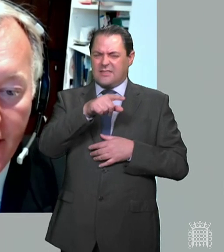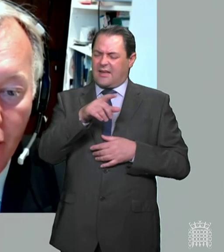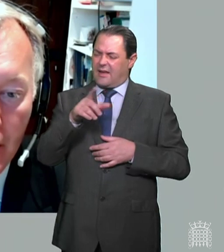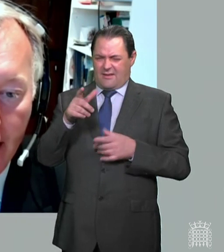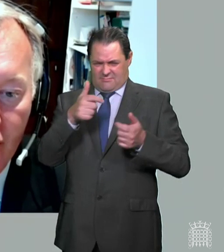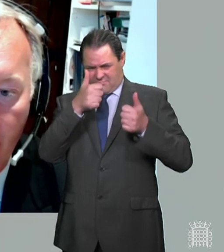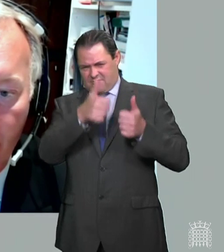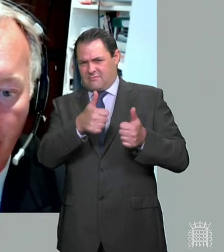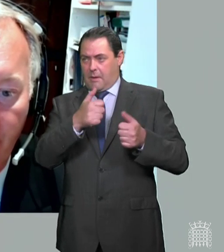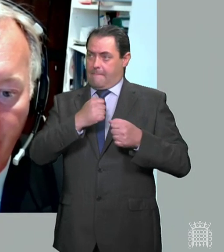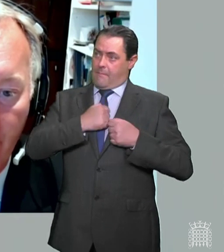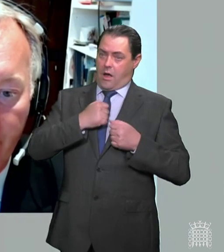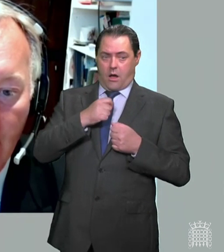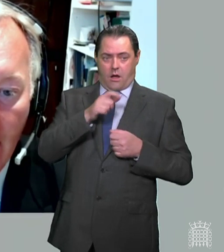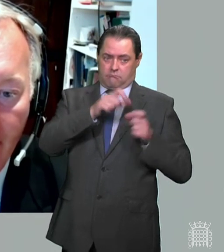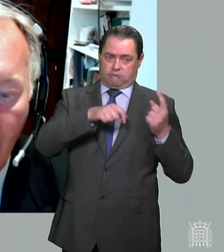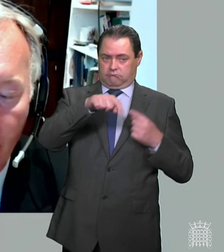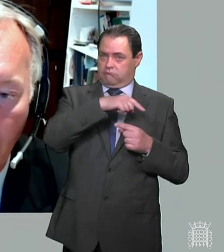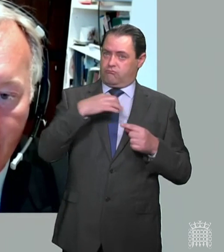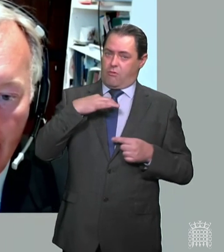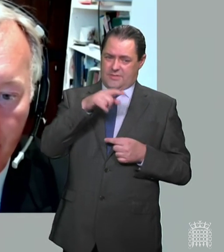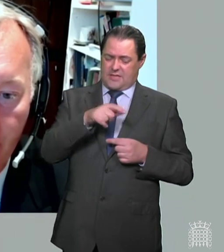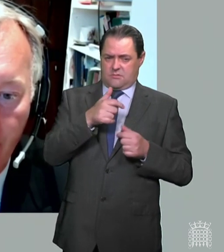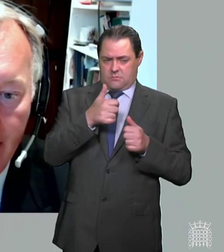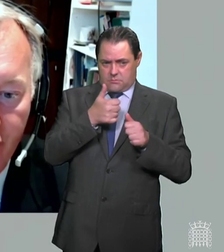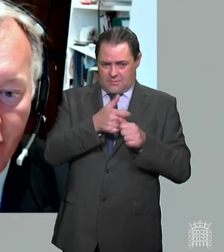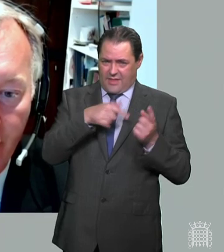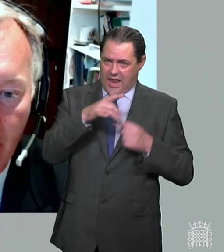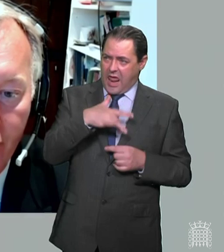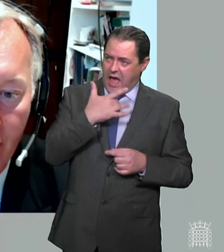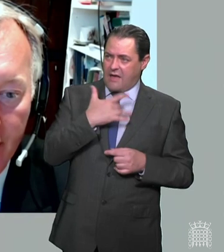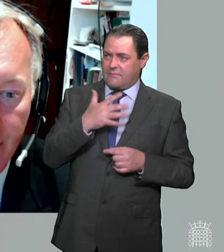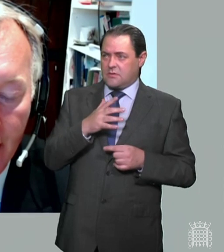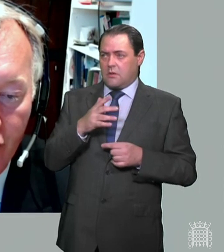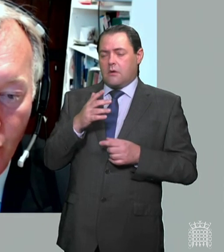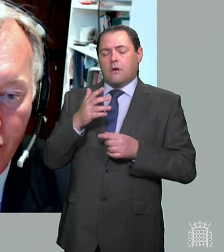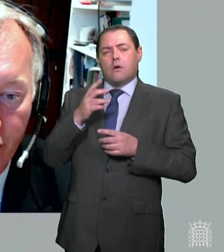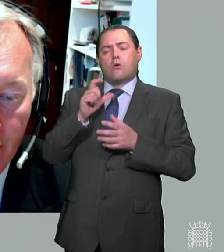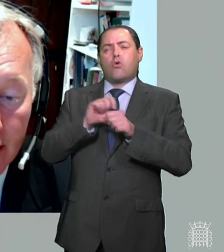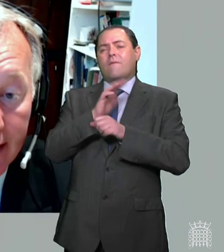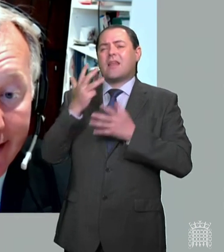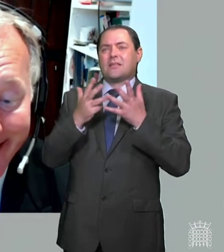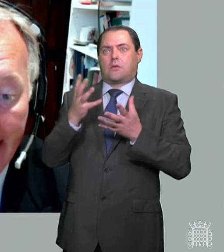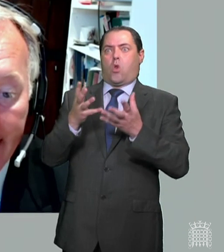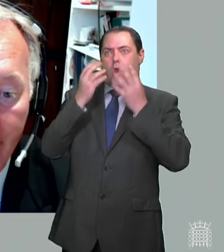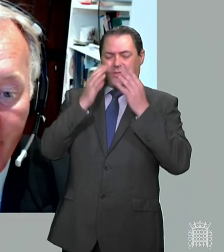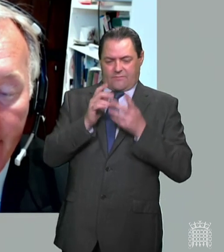He put the lives of my constituents first, and has had to adapt to the lessons that covid-19 has taught us.